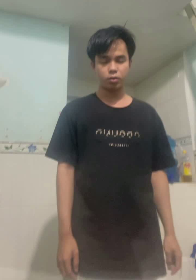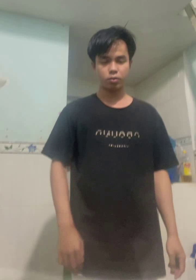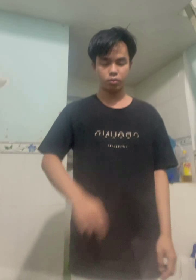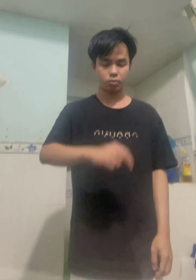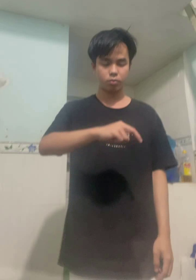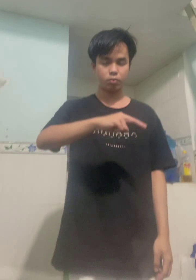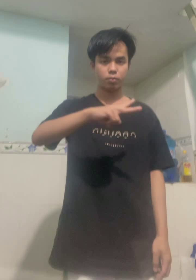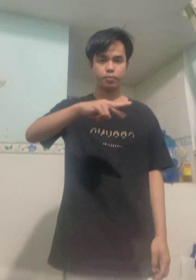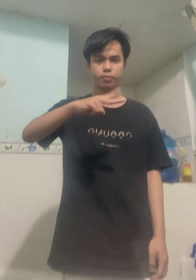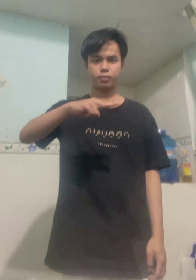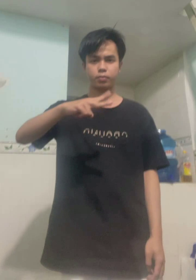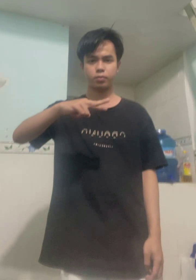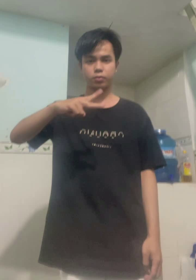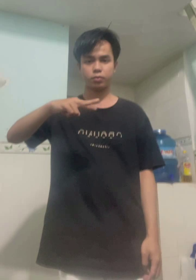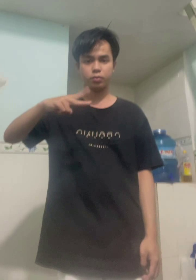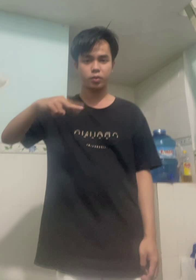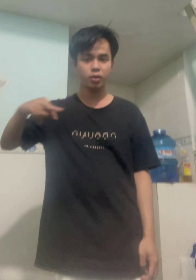boi